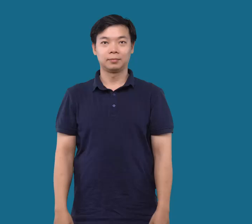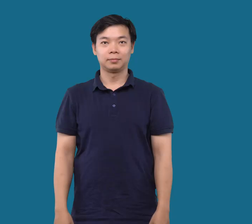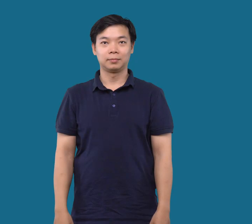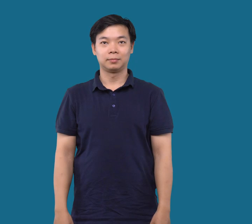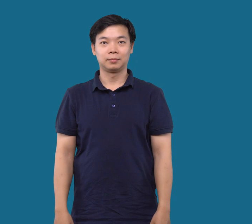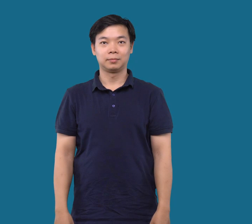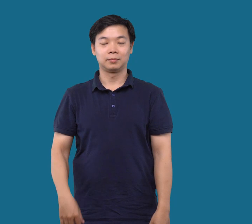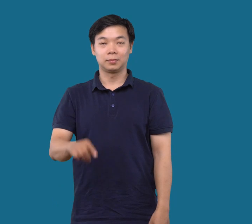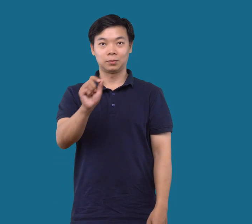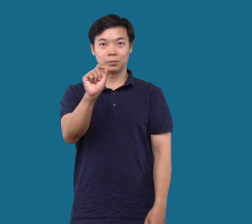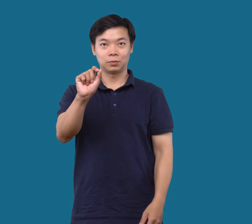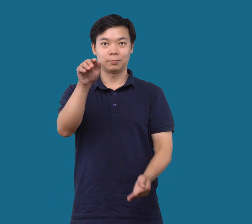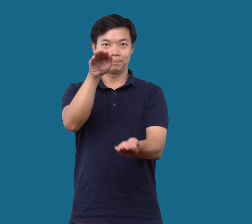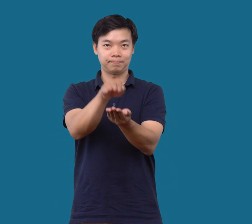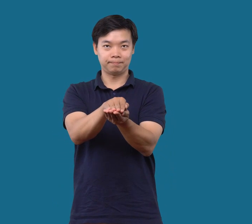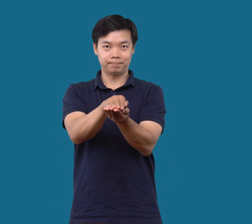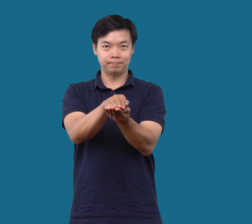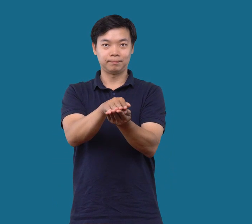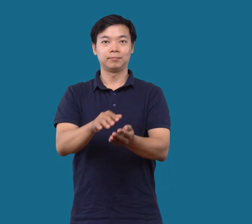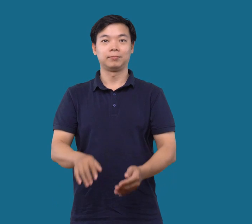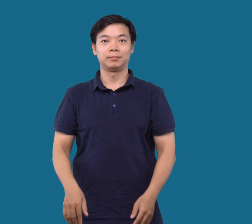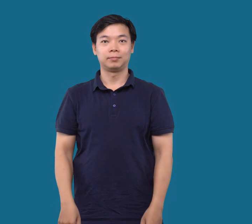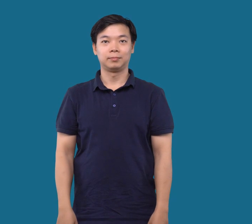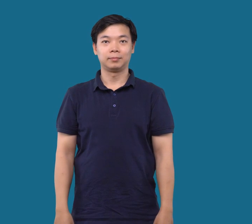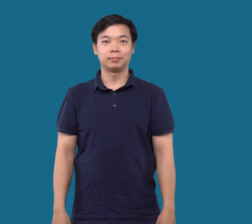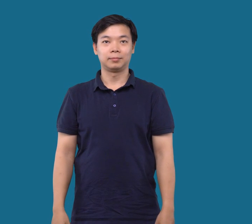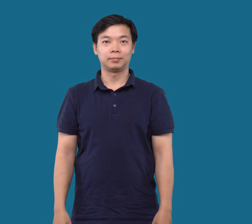hộp bút